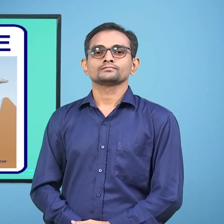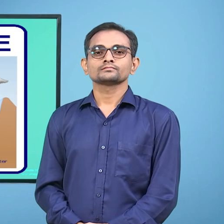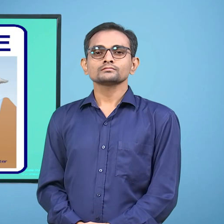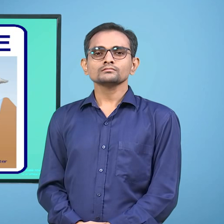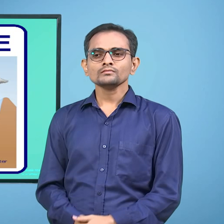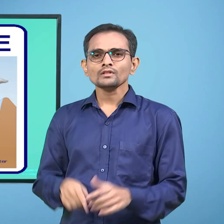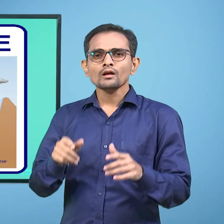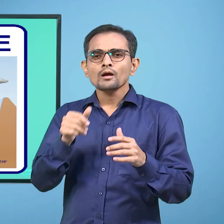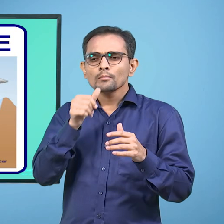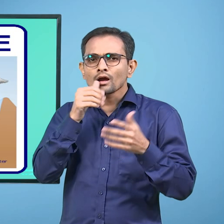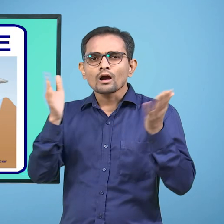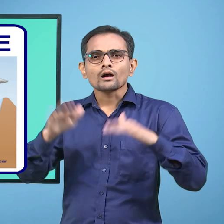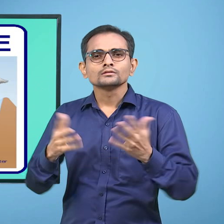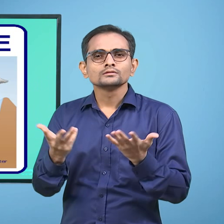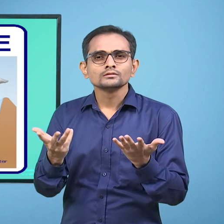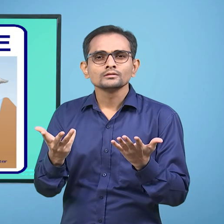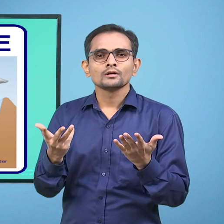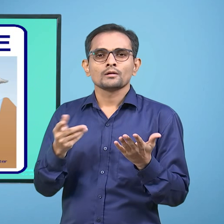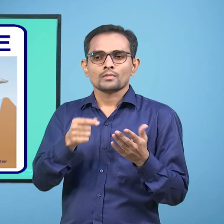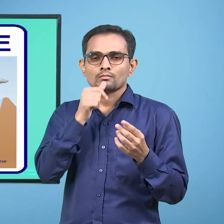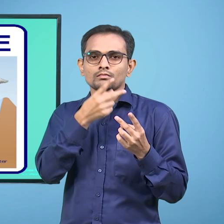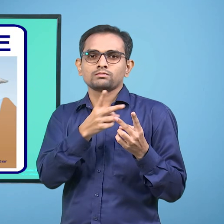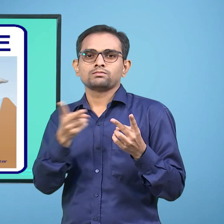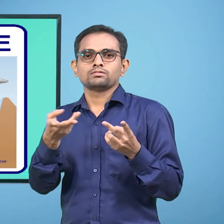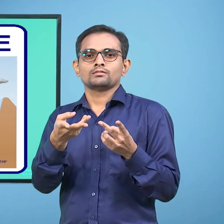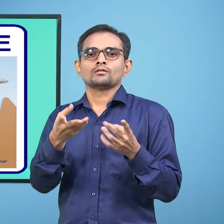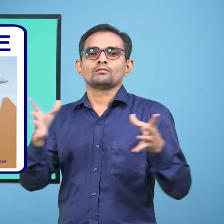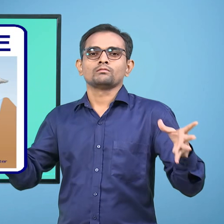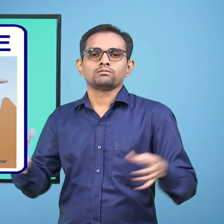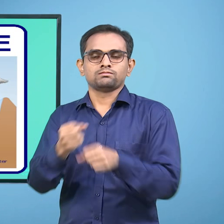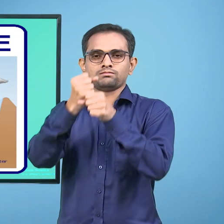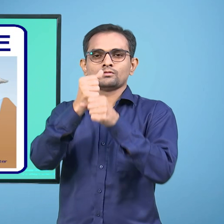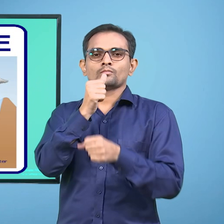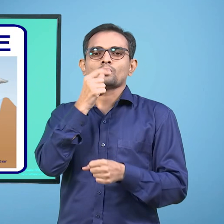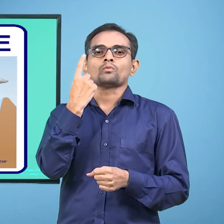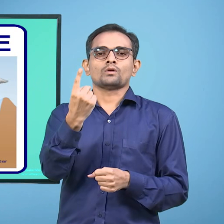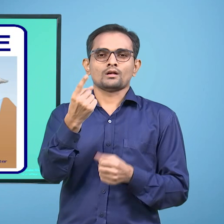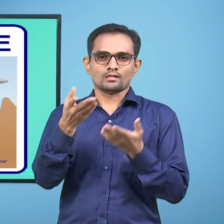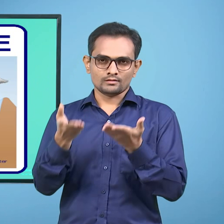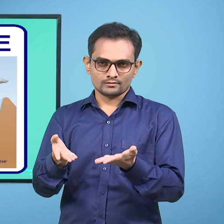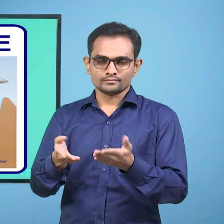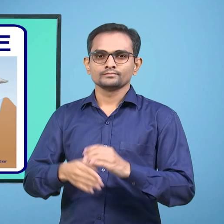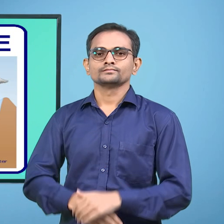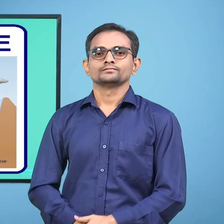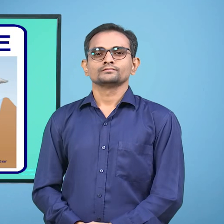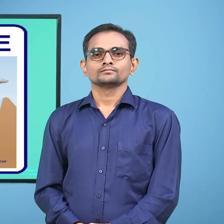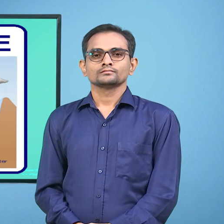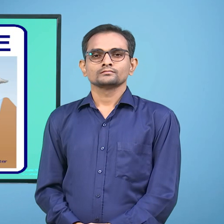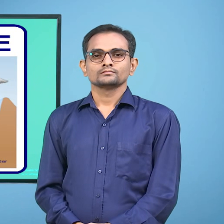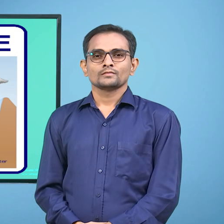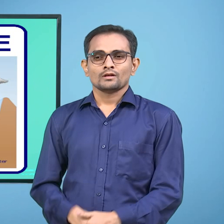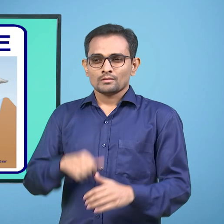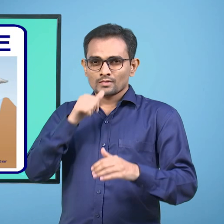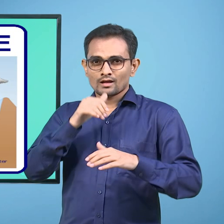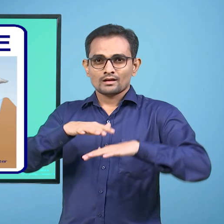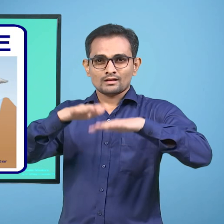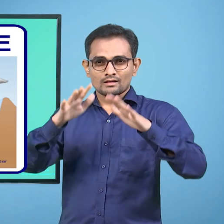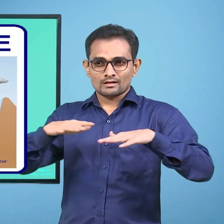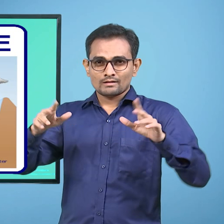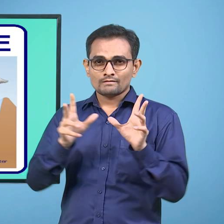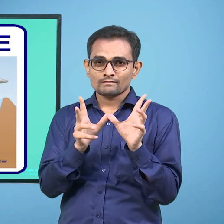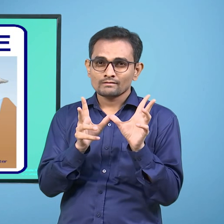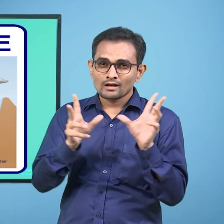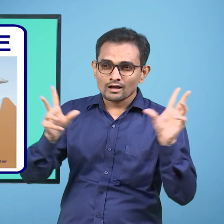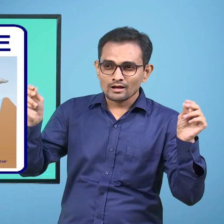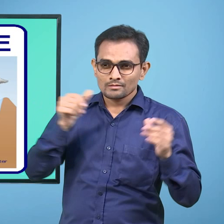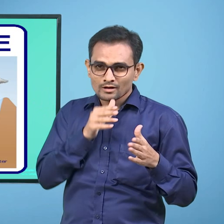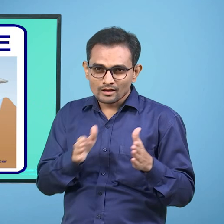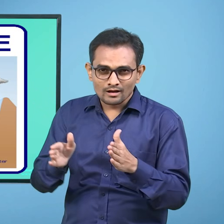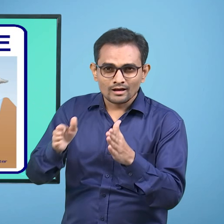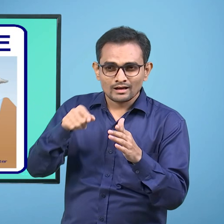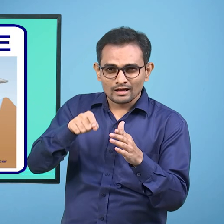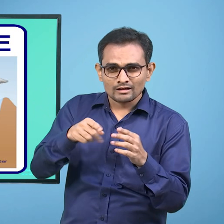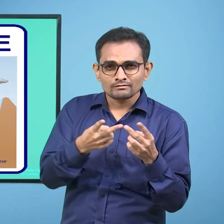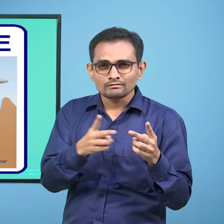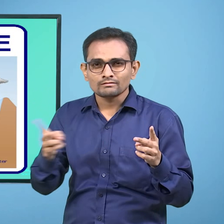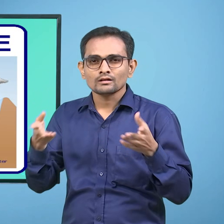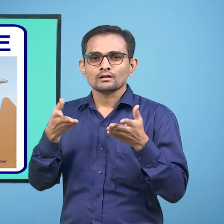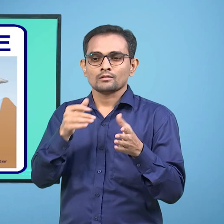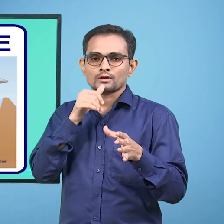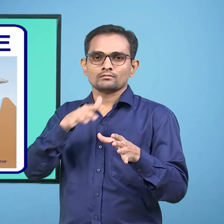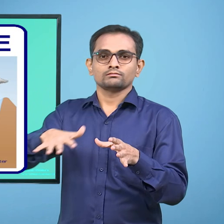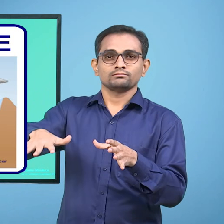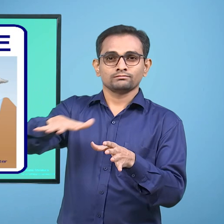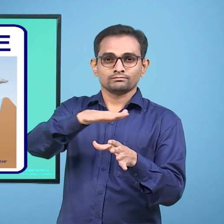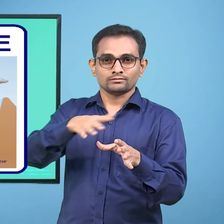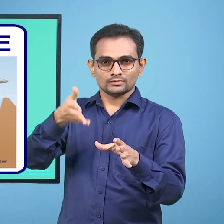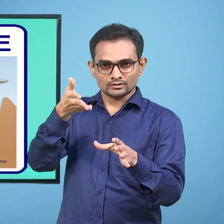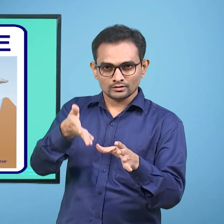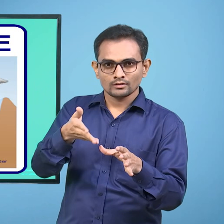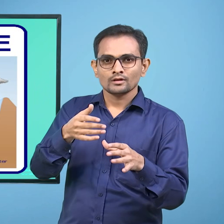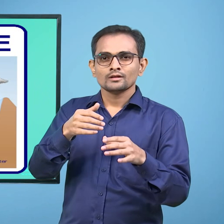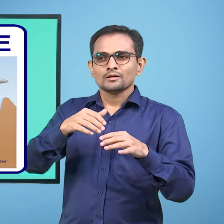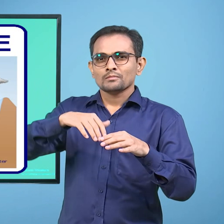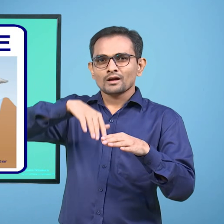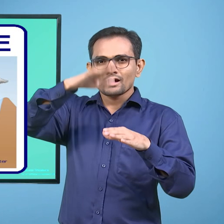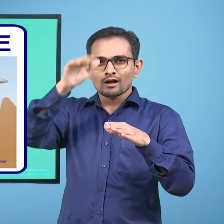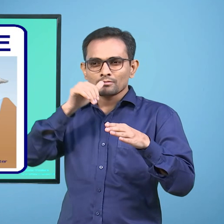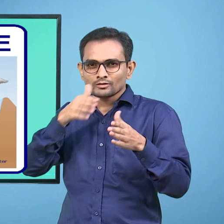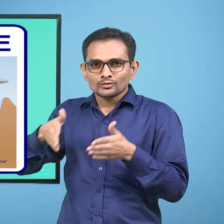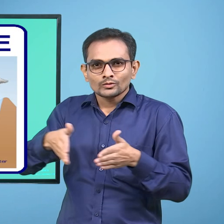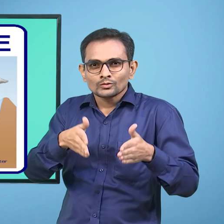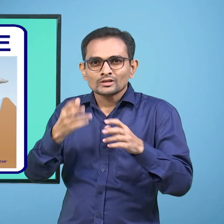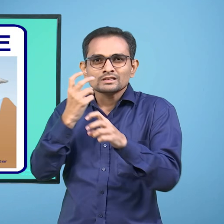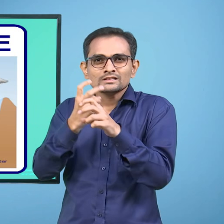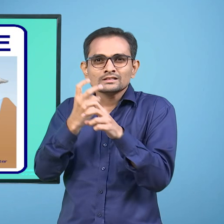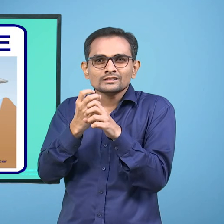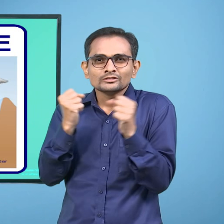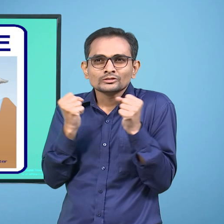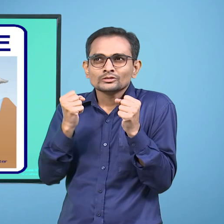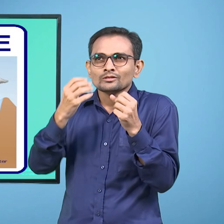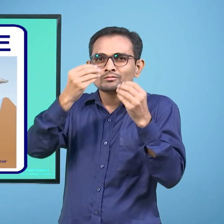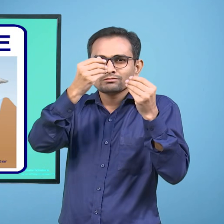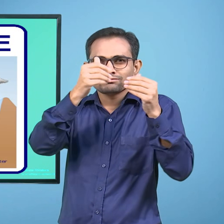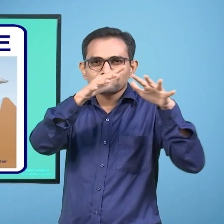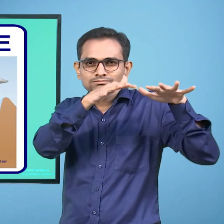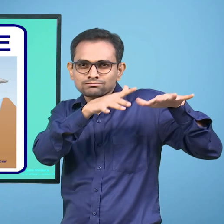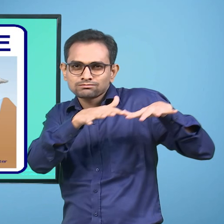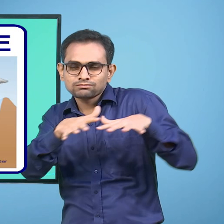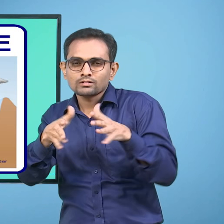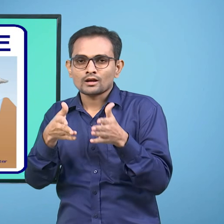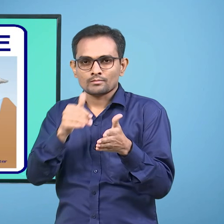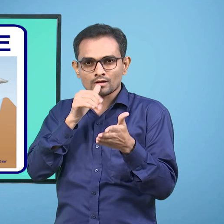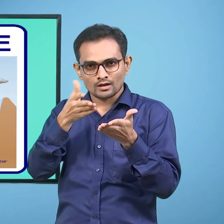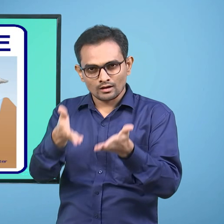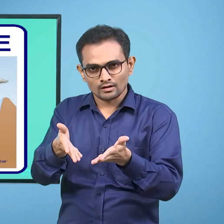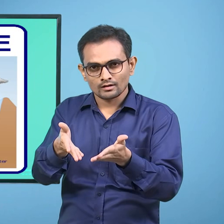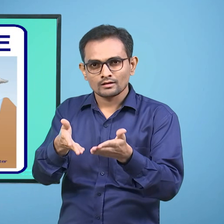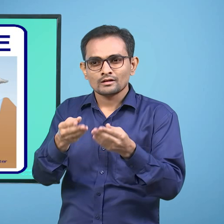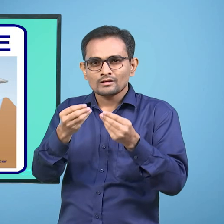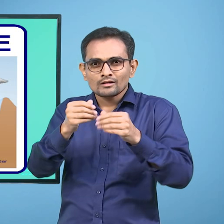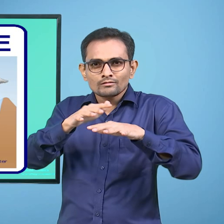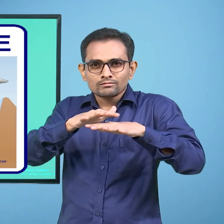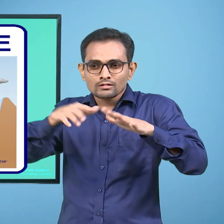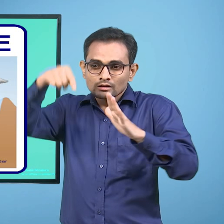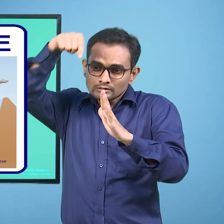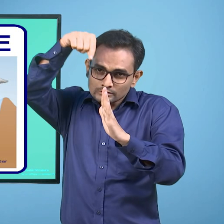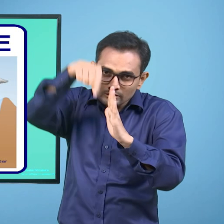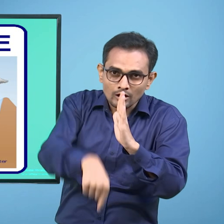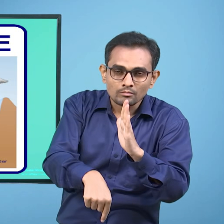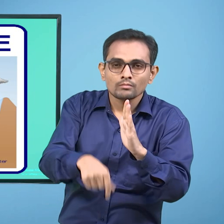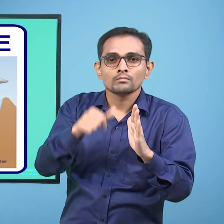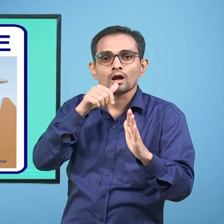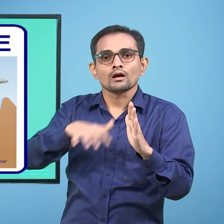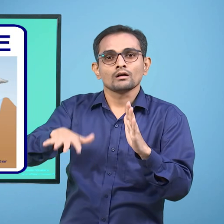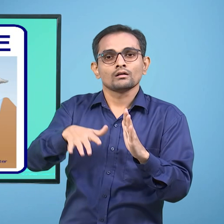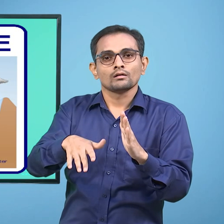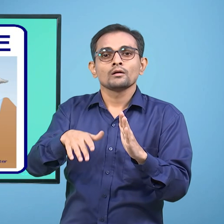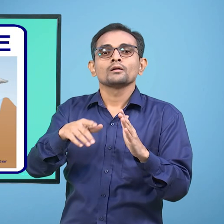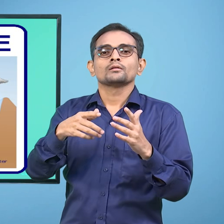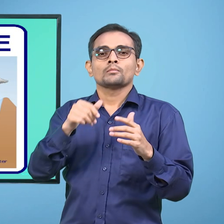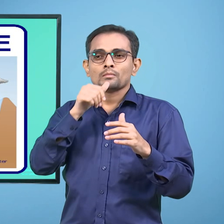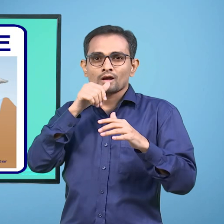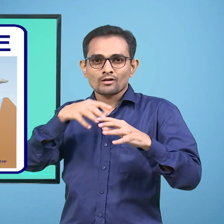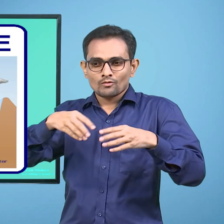It includes water in all its forms, as running water in oceans and rivers and in lakes, ice in glaciers, underground water